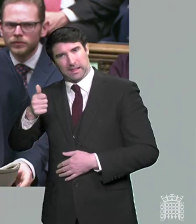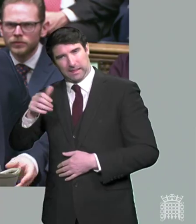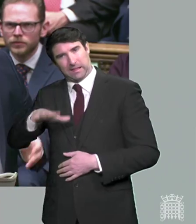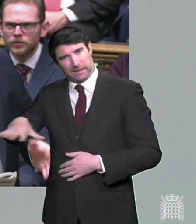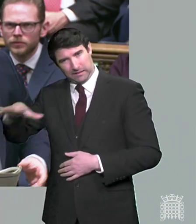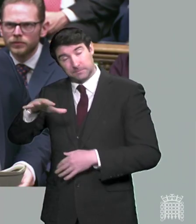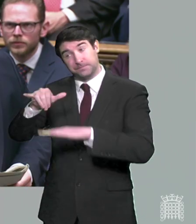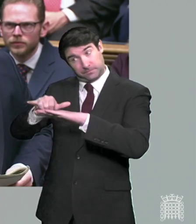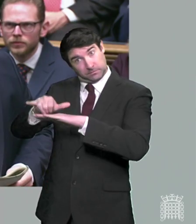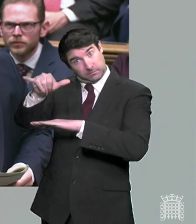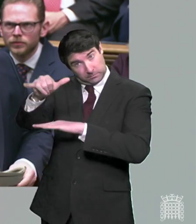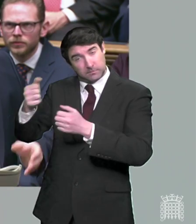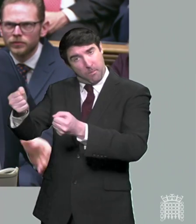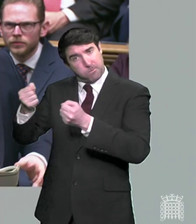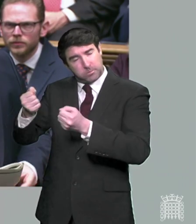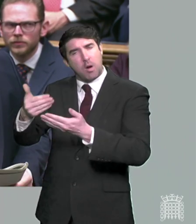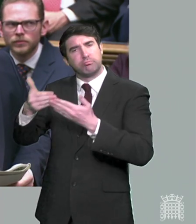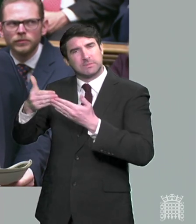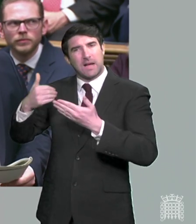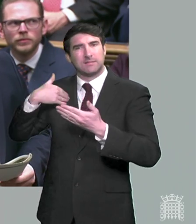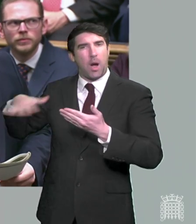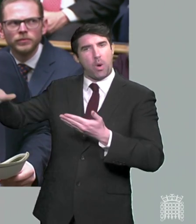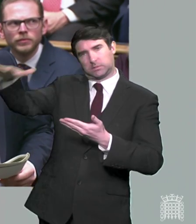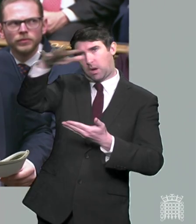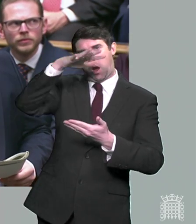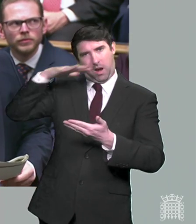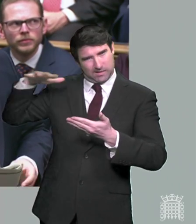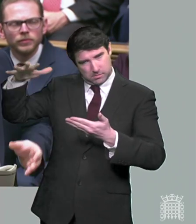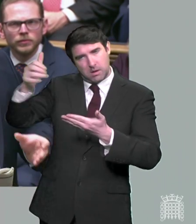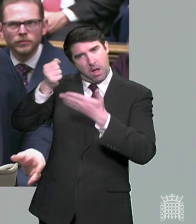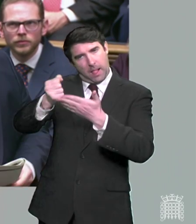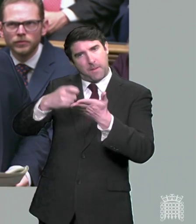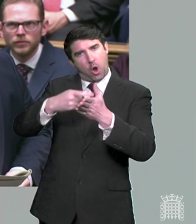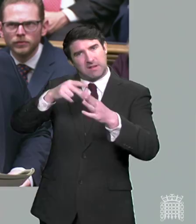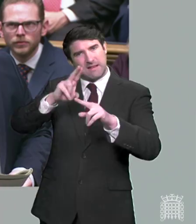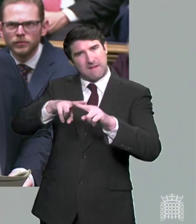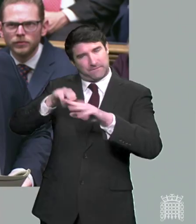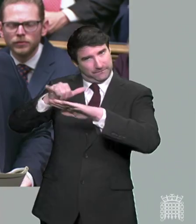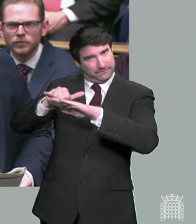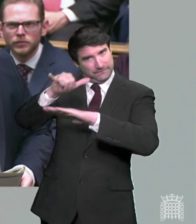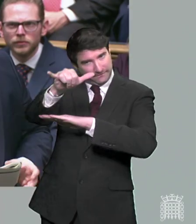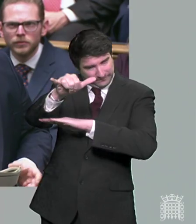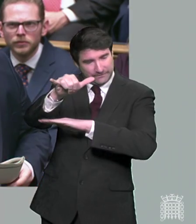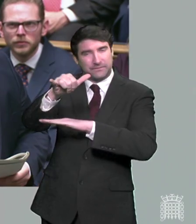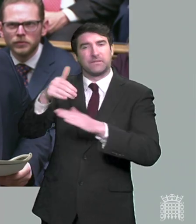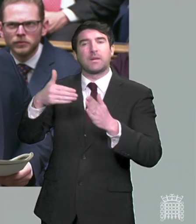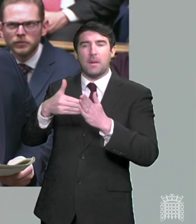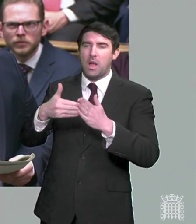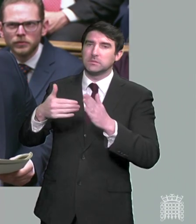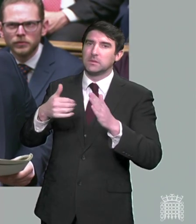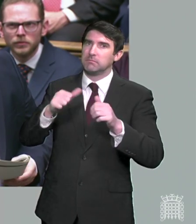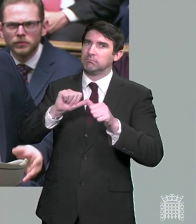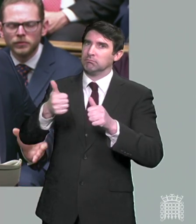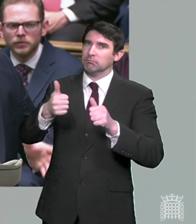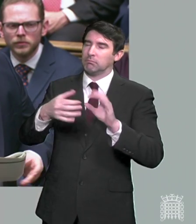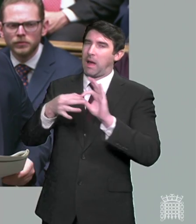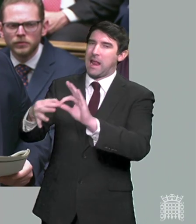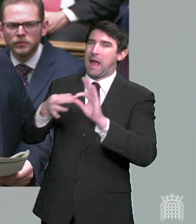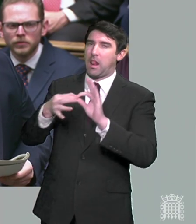This aircraft will protect the UK skies, give the RAF the tools it needs for the future and deepen our relationship with allies such as Japan and Italy.